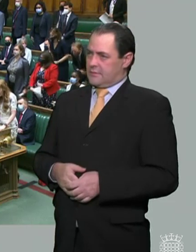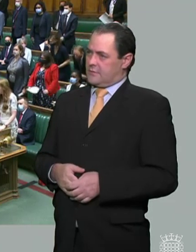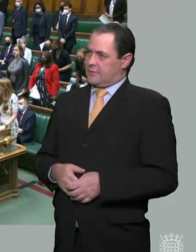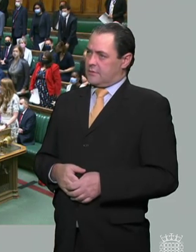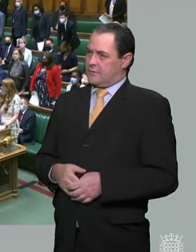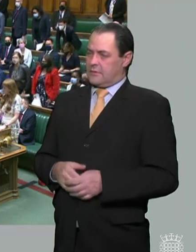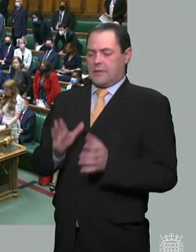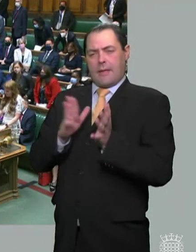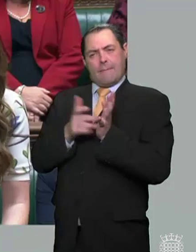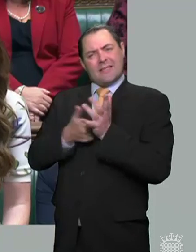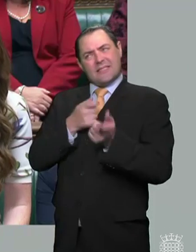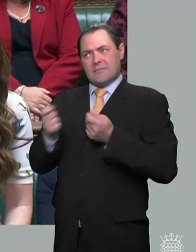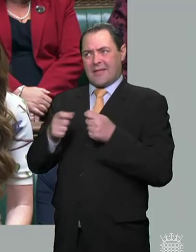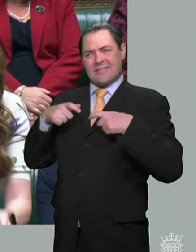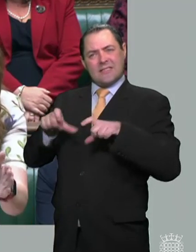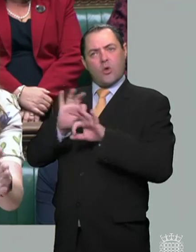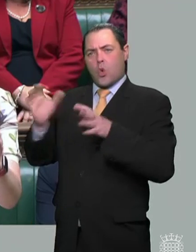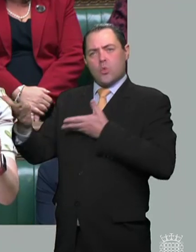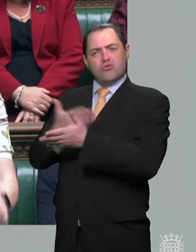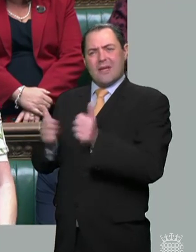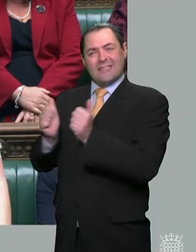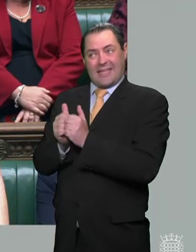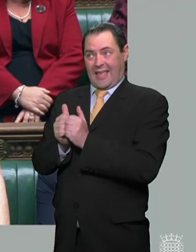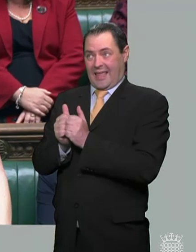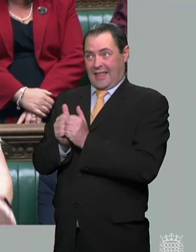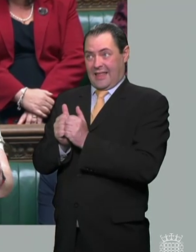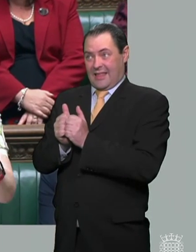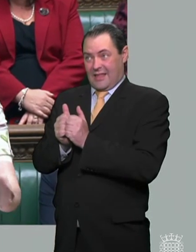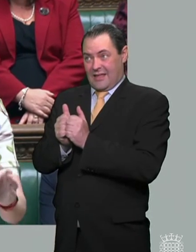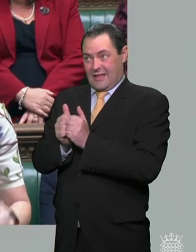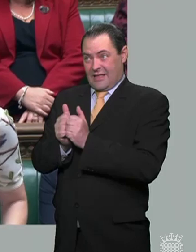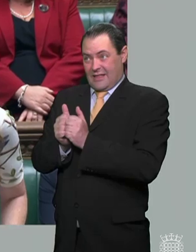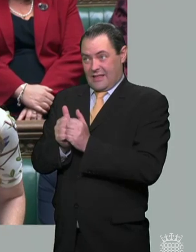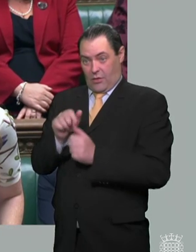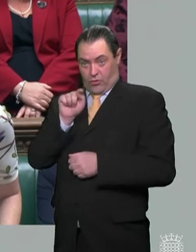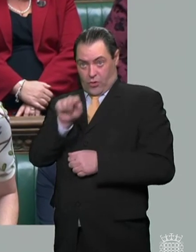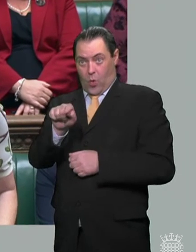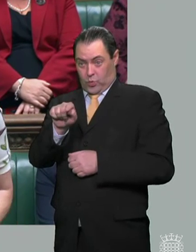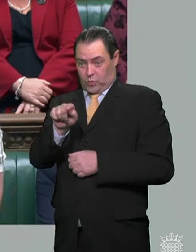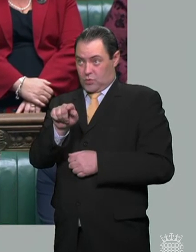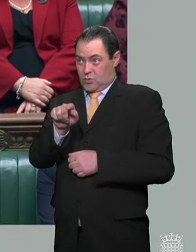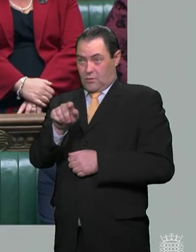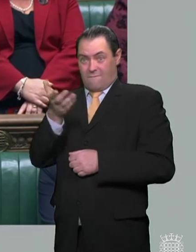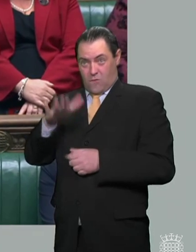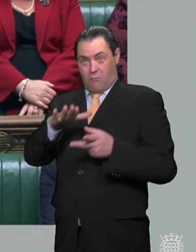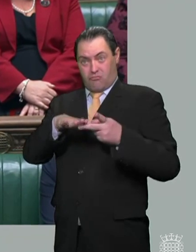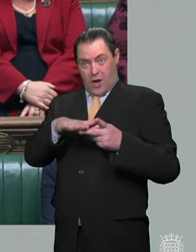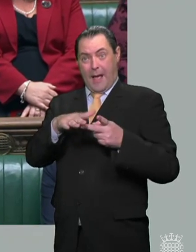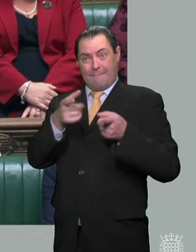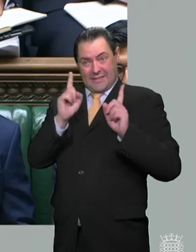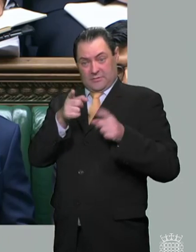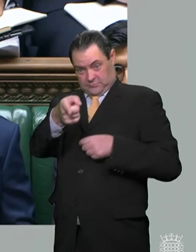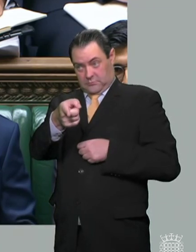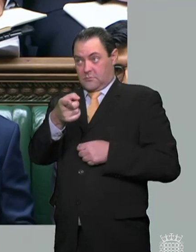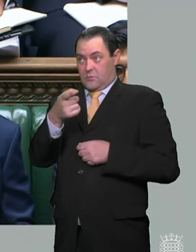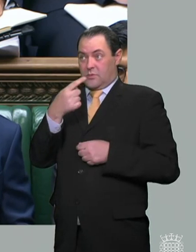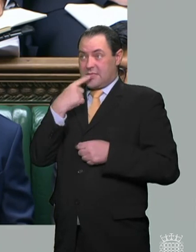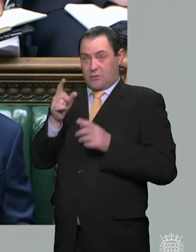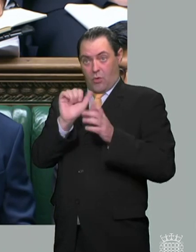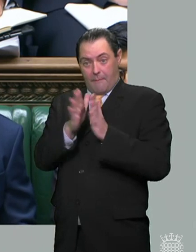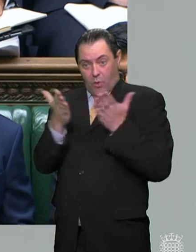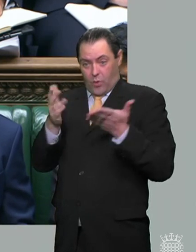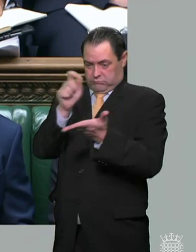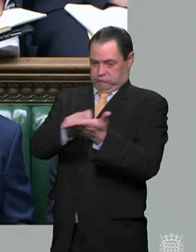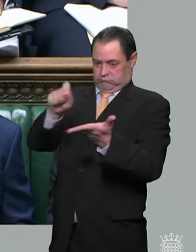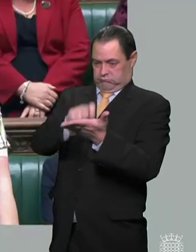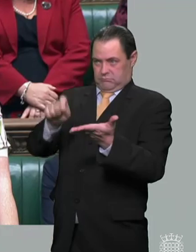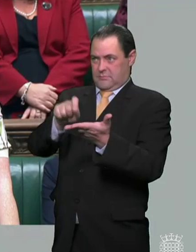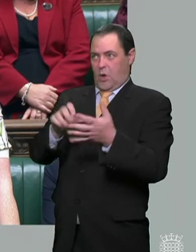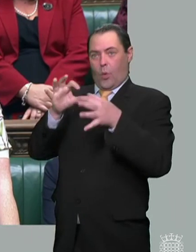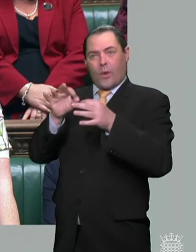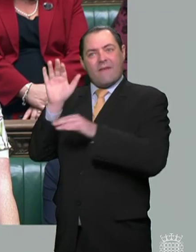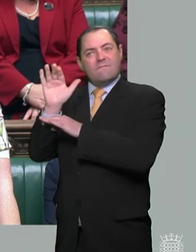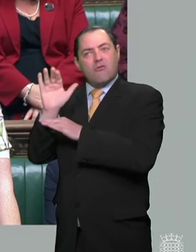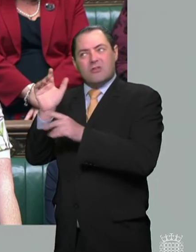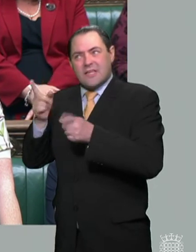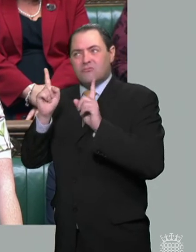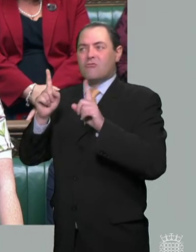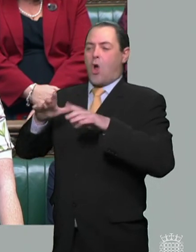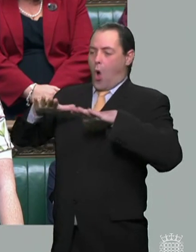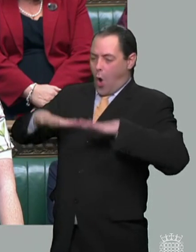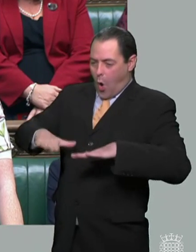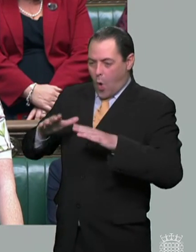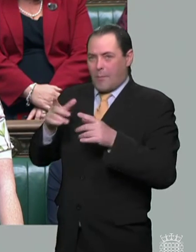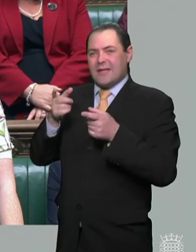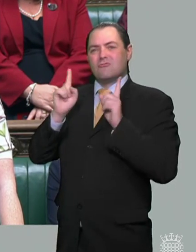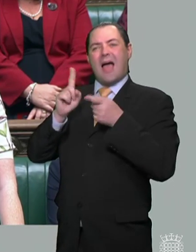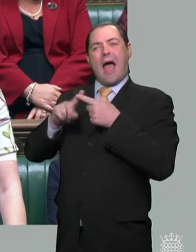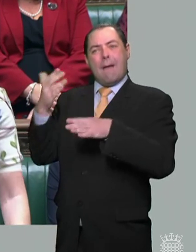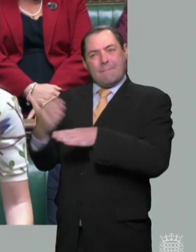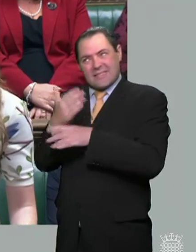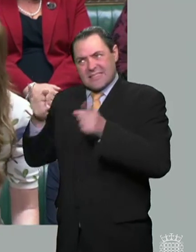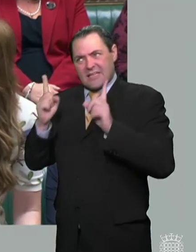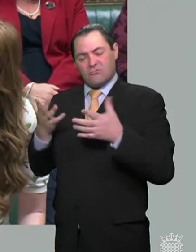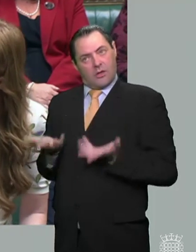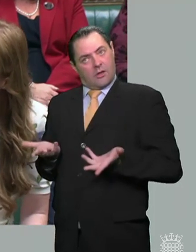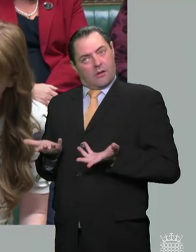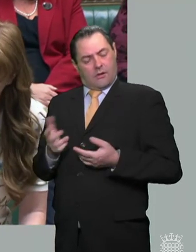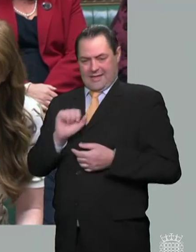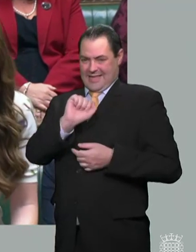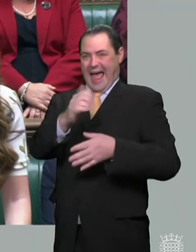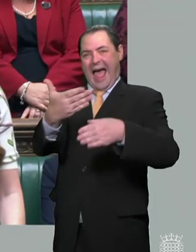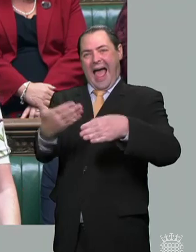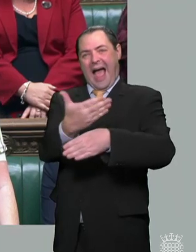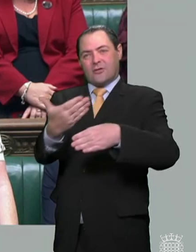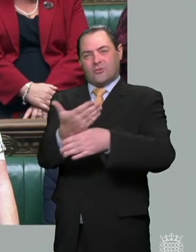Mr Speaker, still no trade deal. The words were those of the Deputy Prime Minister in his book, which he wrote alongside the Foreign Secretary, the Home Secretary and the Business Secretary.